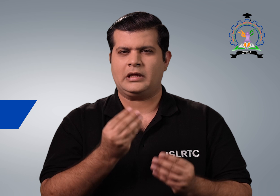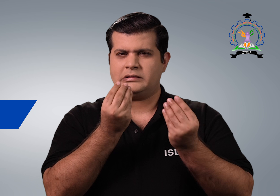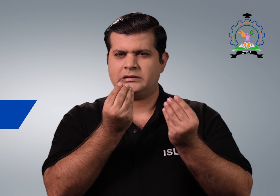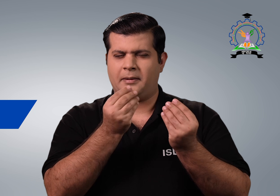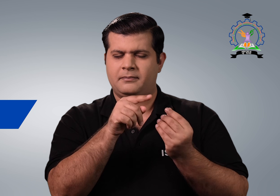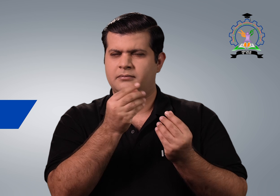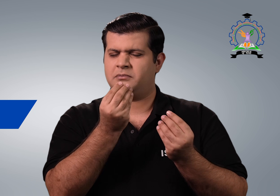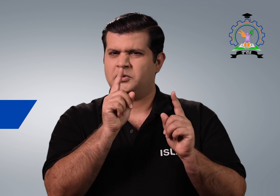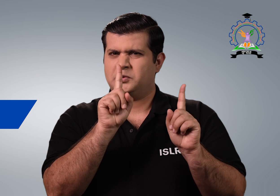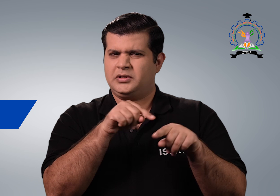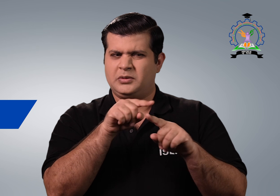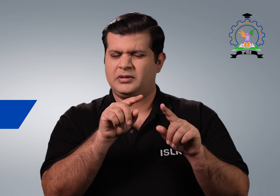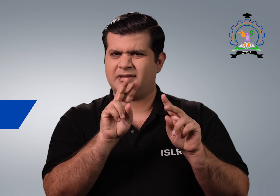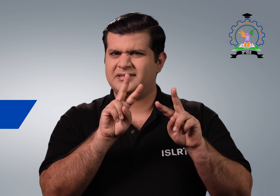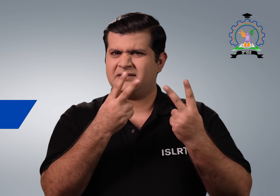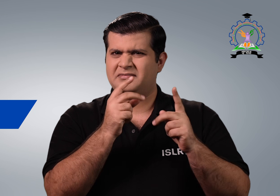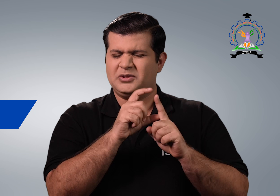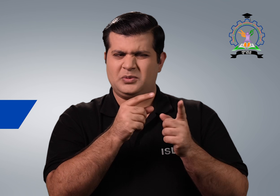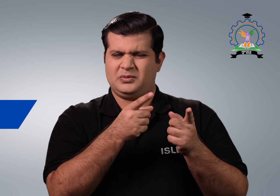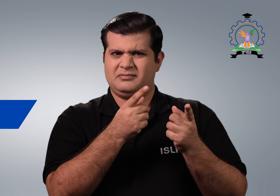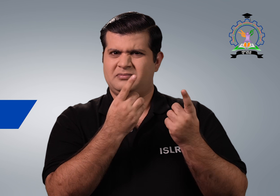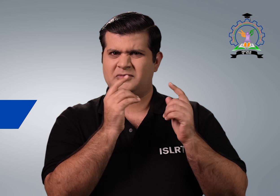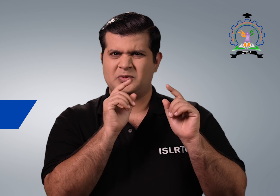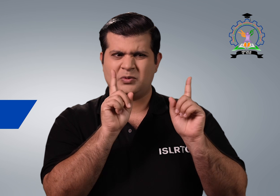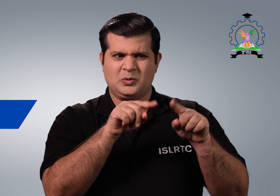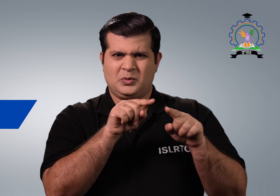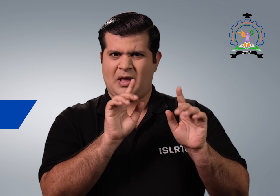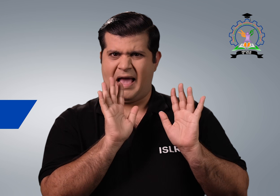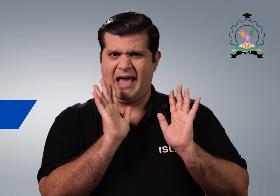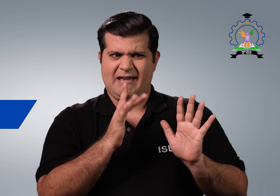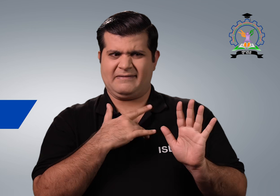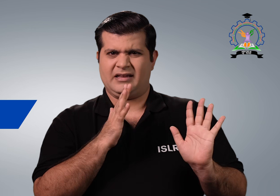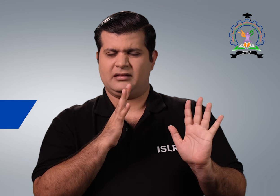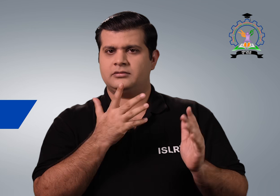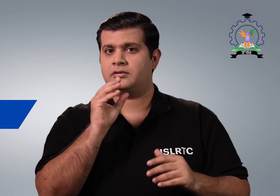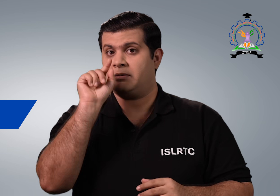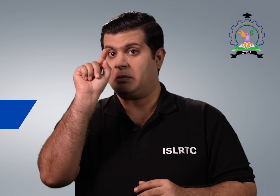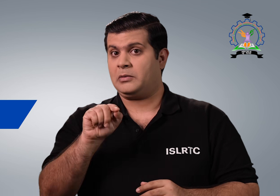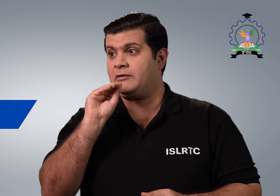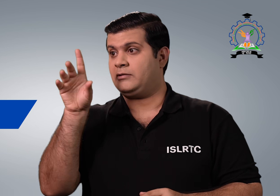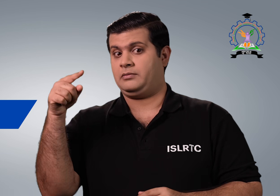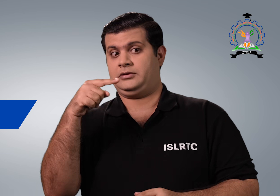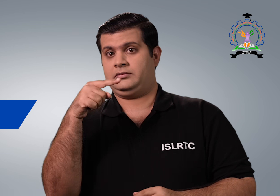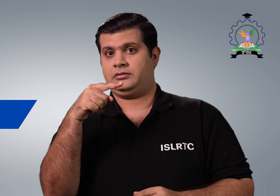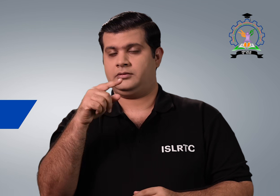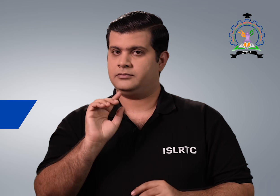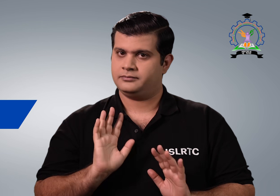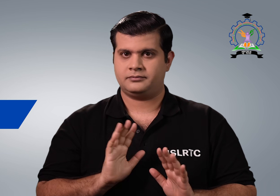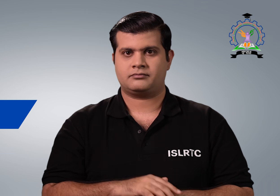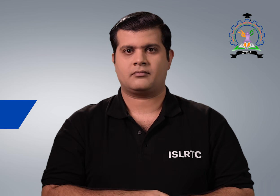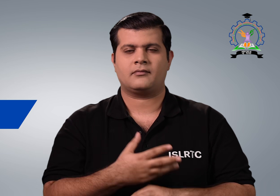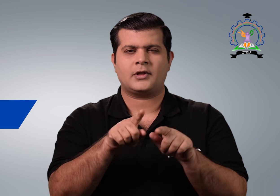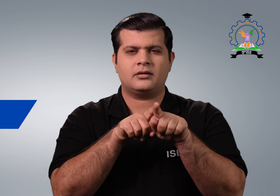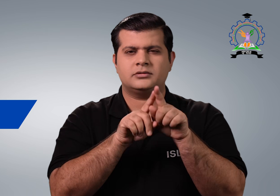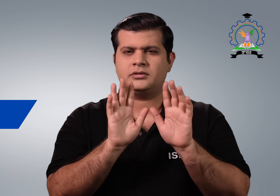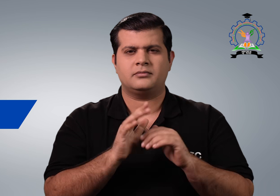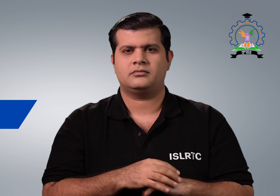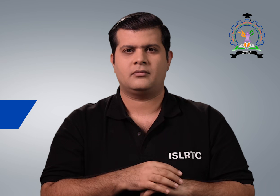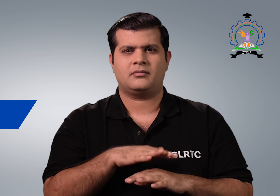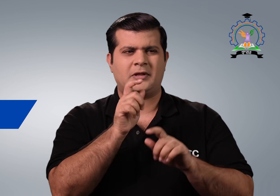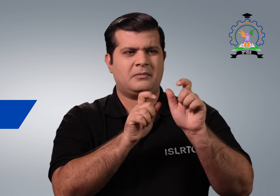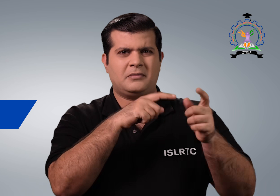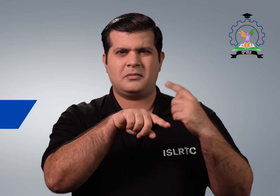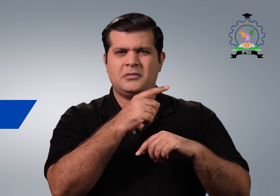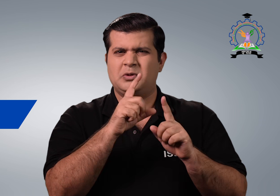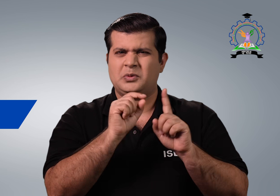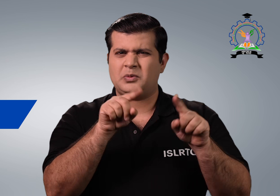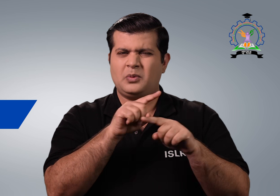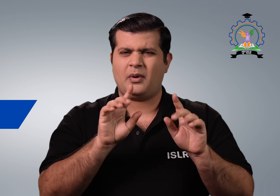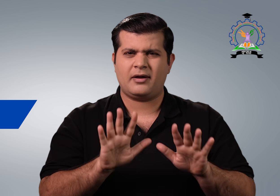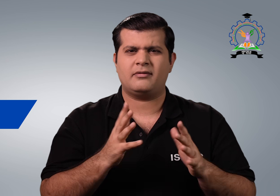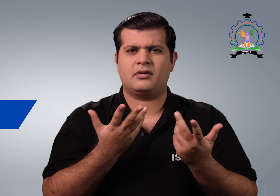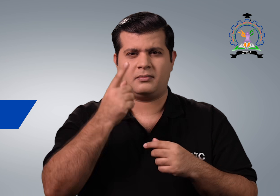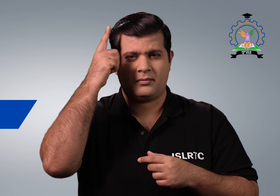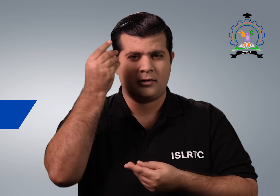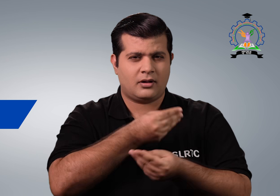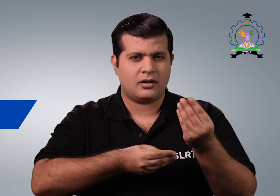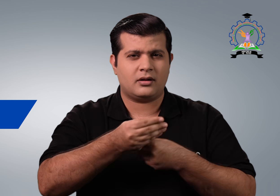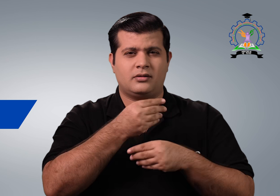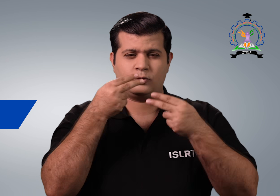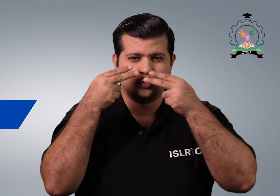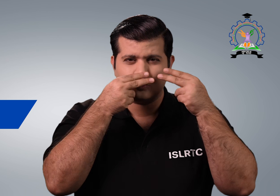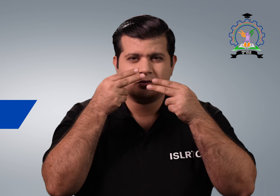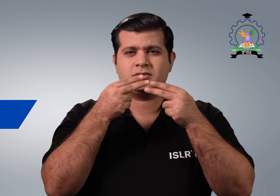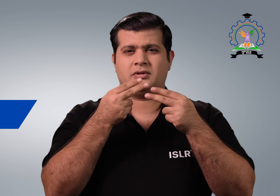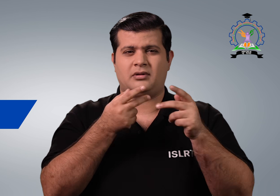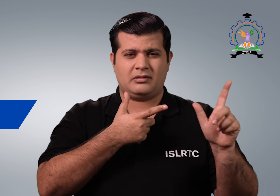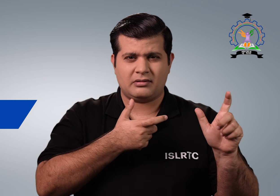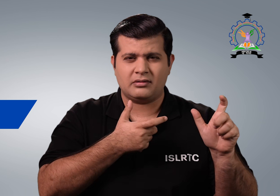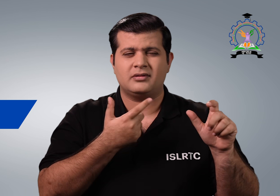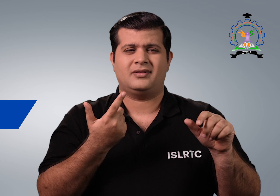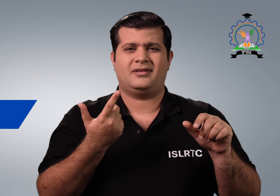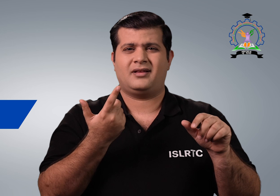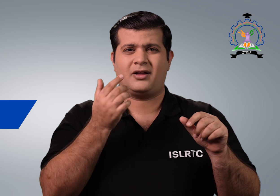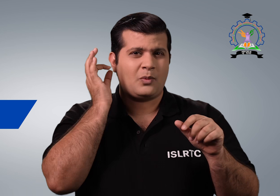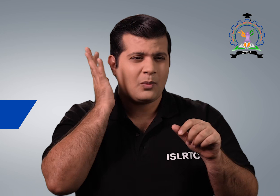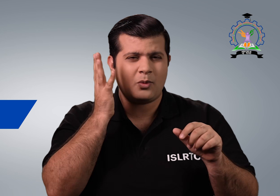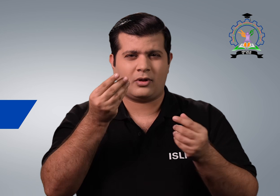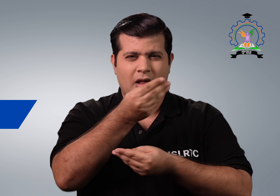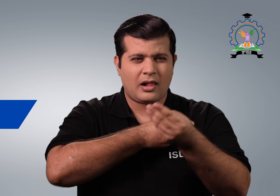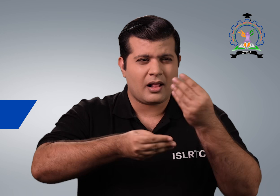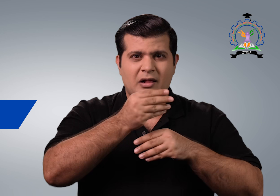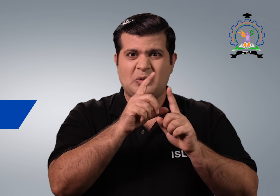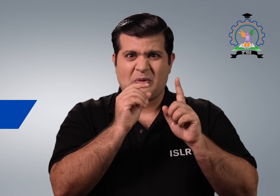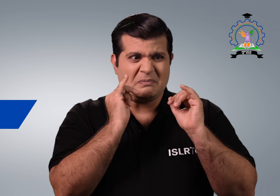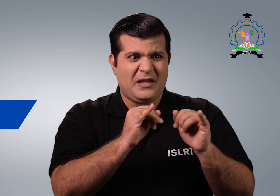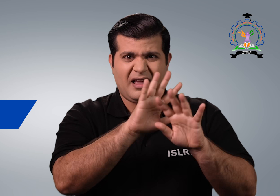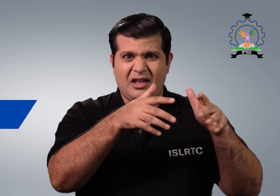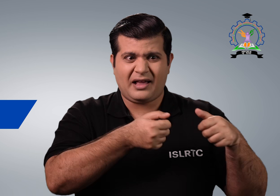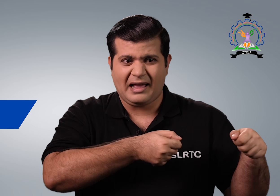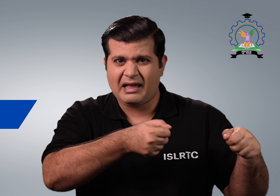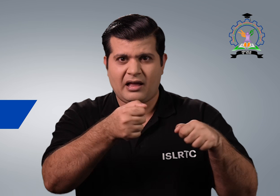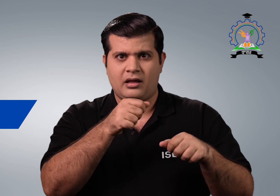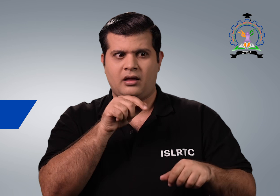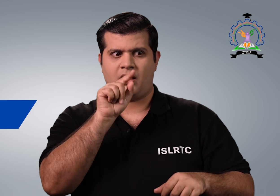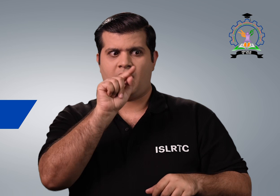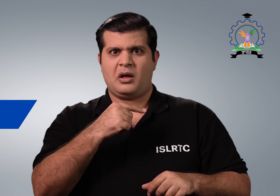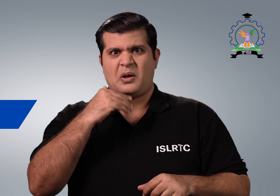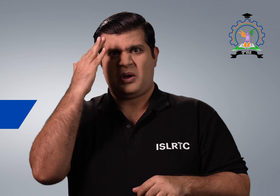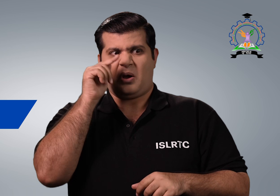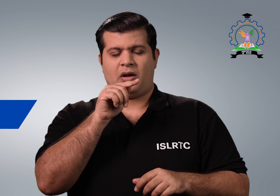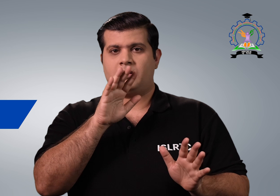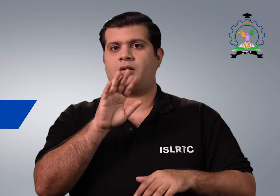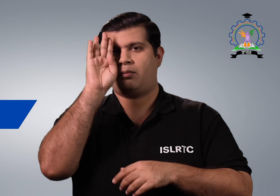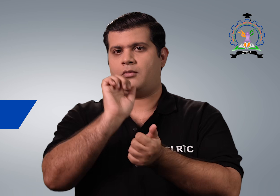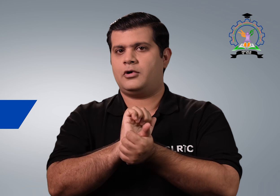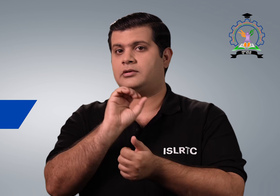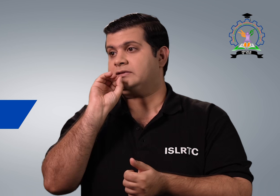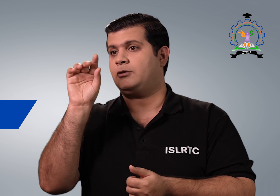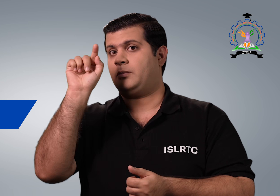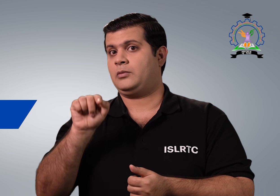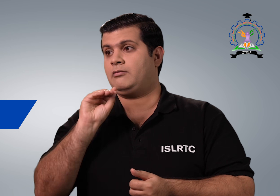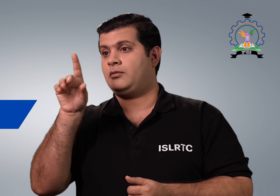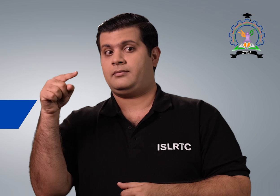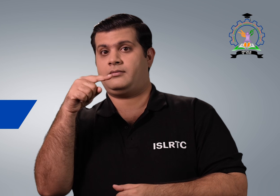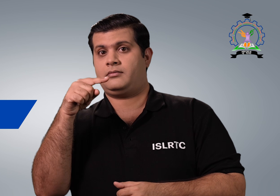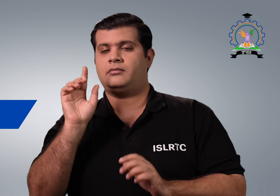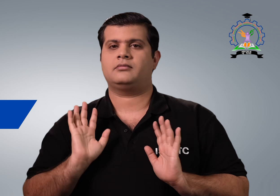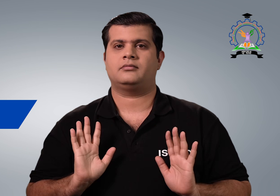When you see something strange or wrong happening, you put in a tip about it. When someone is breaking the law by being corrupt, smuggling drugs, guns, gold, etc. you give the police a tip about this.